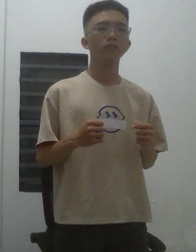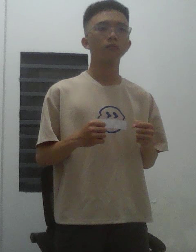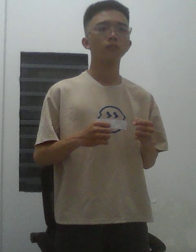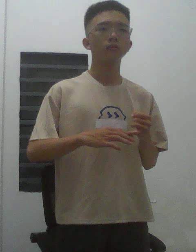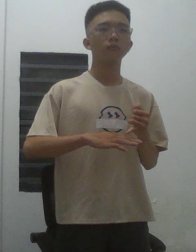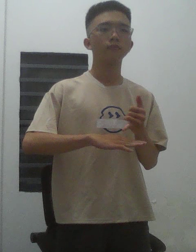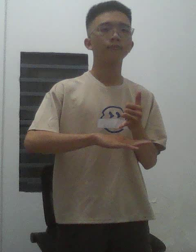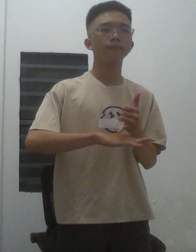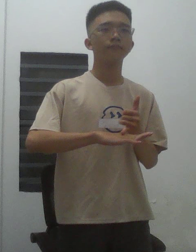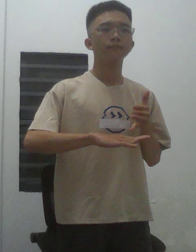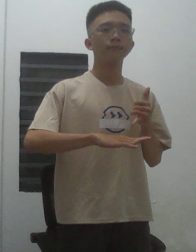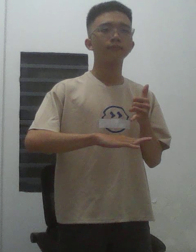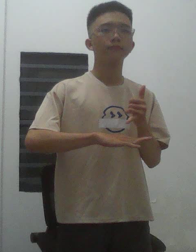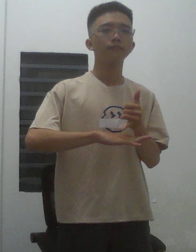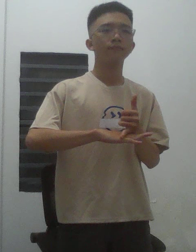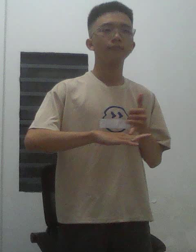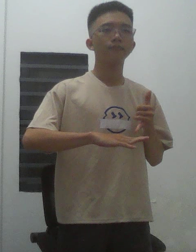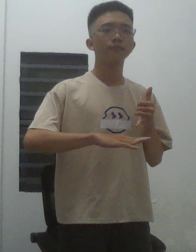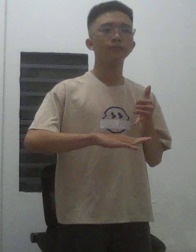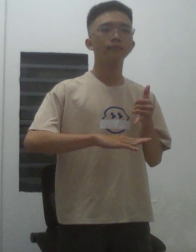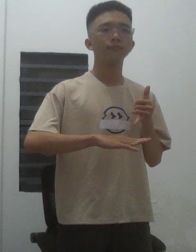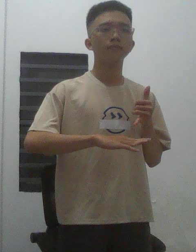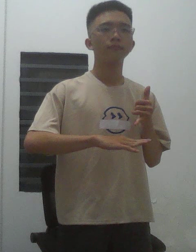cuoi tuan